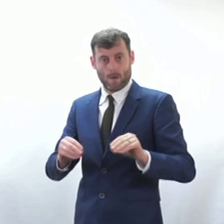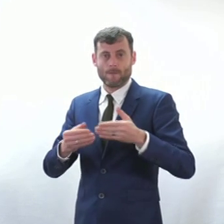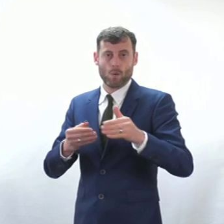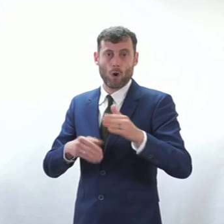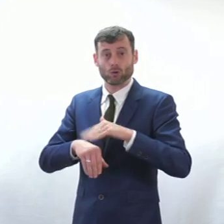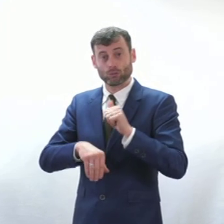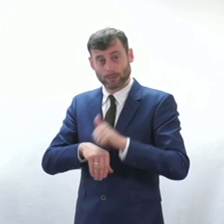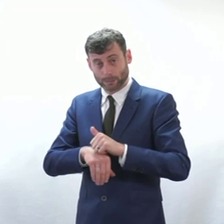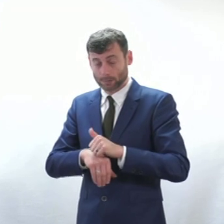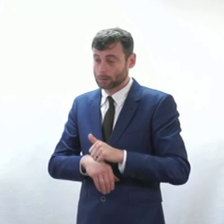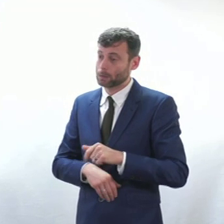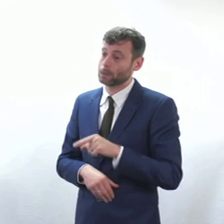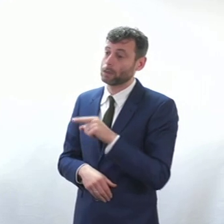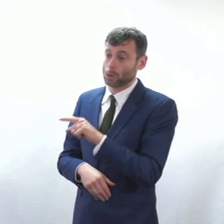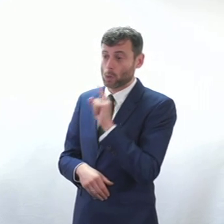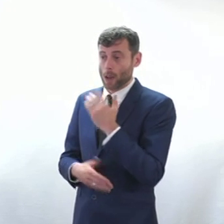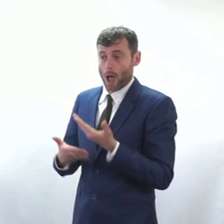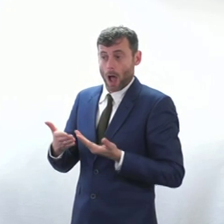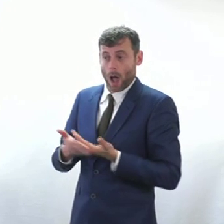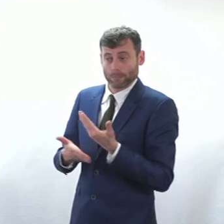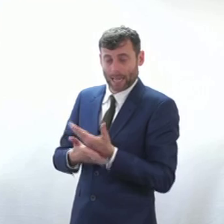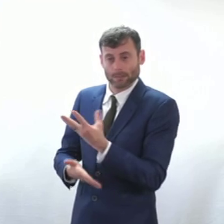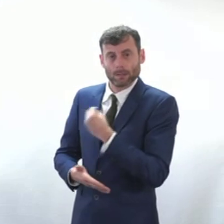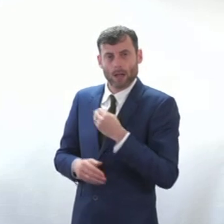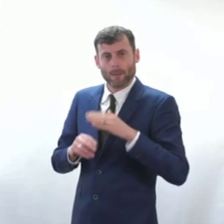Will he update the House on the leak inquiry? It would be helpful.